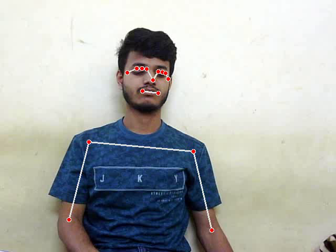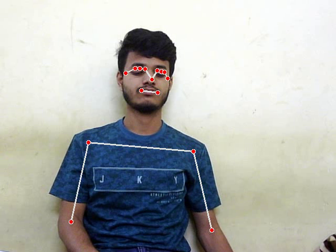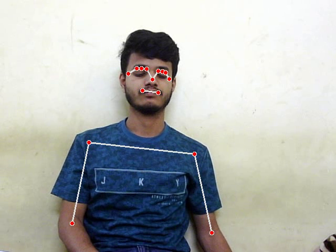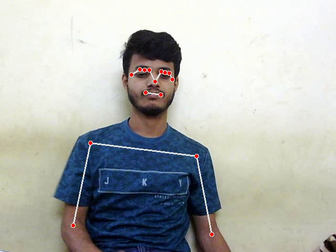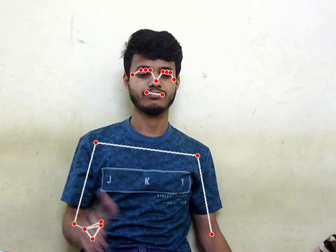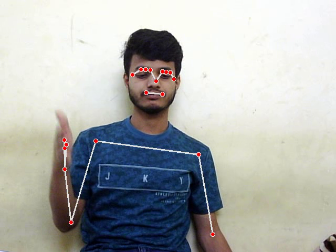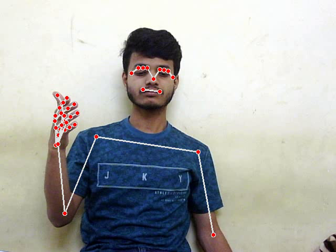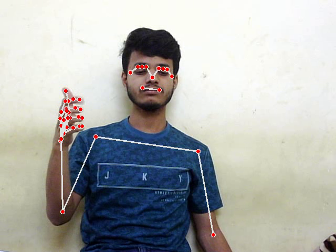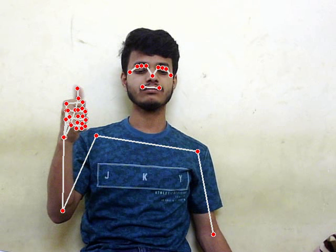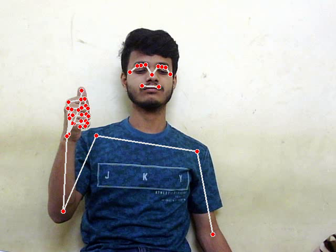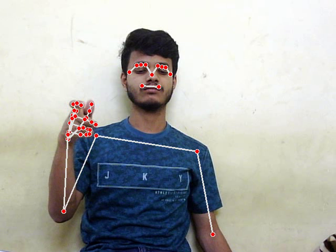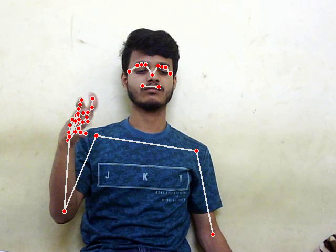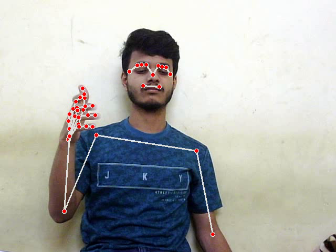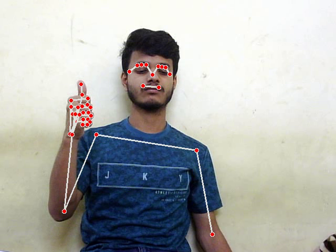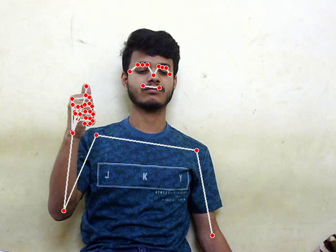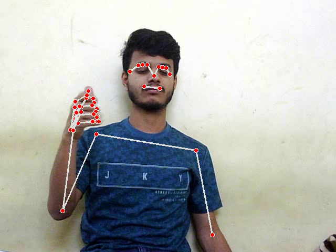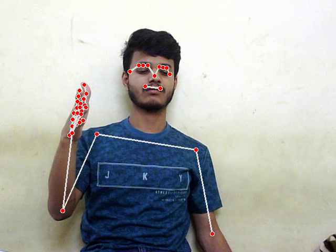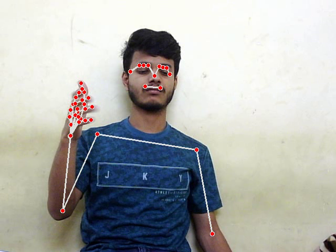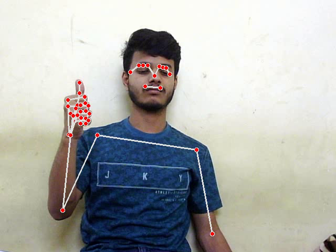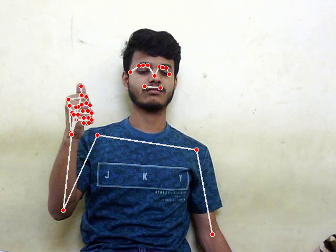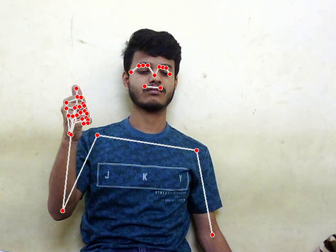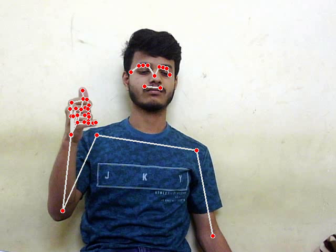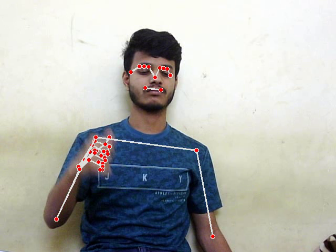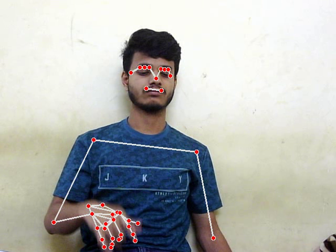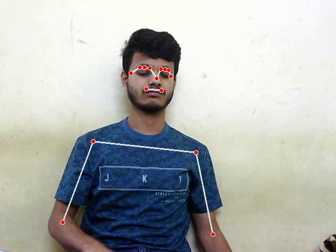milk